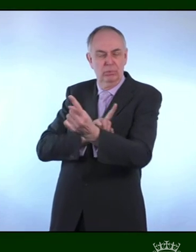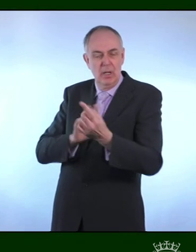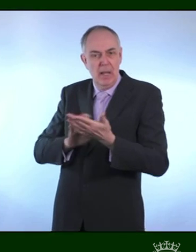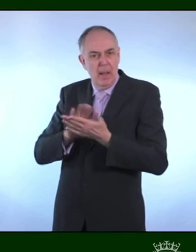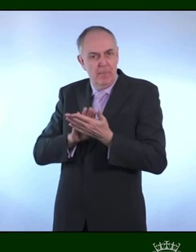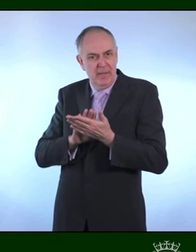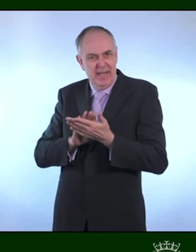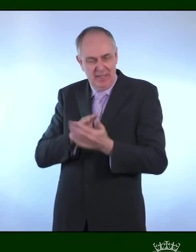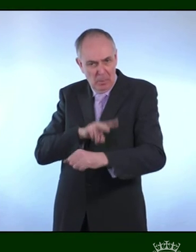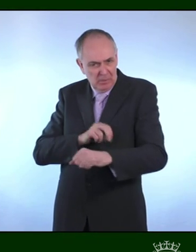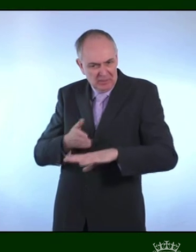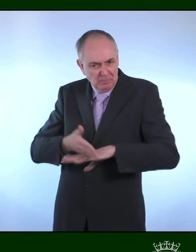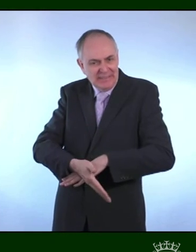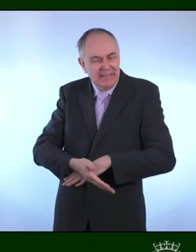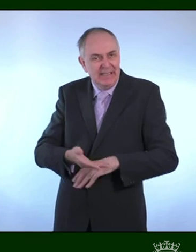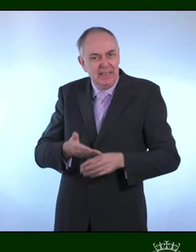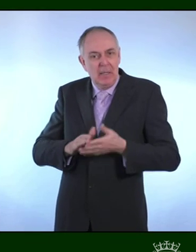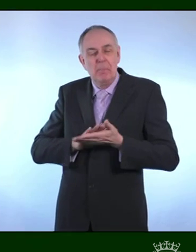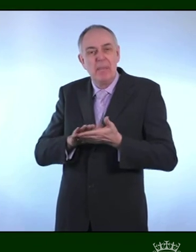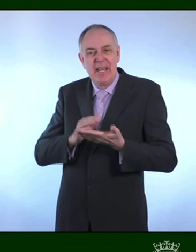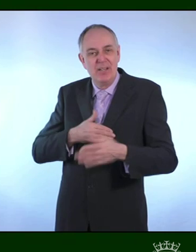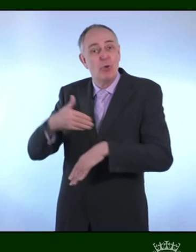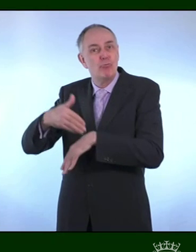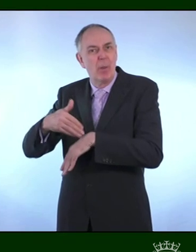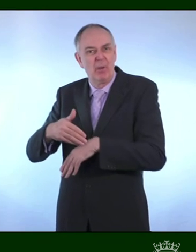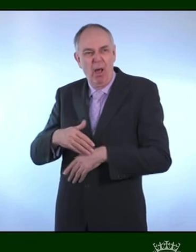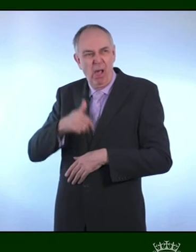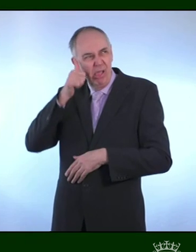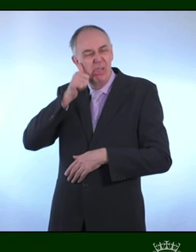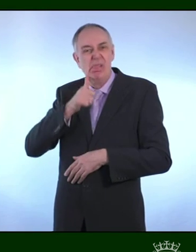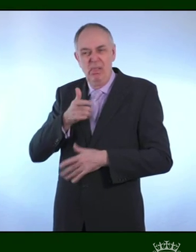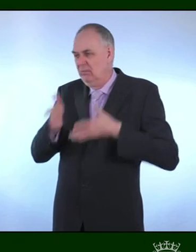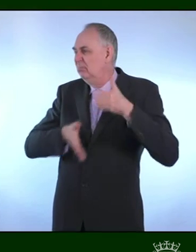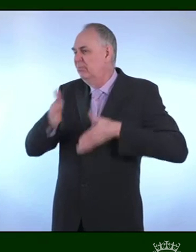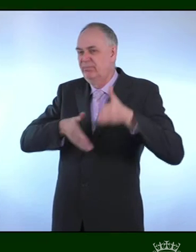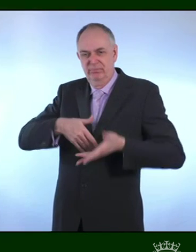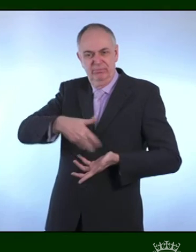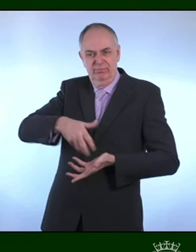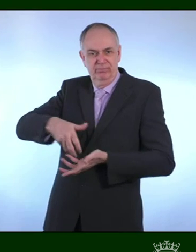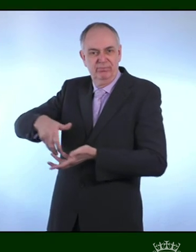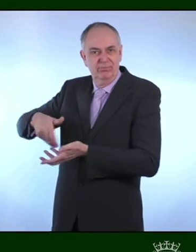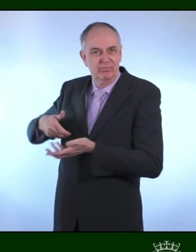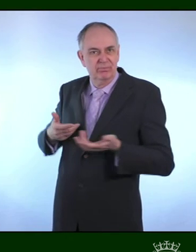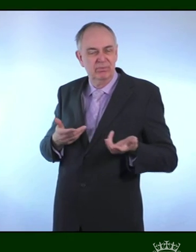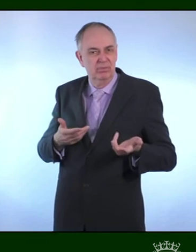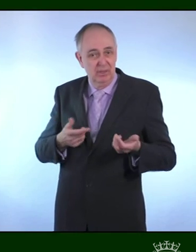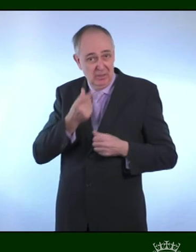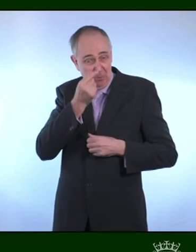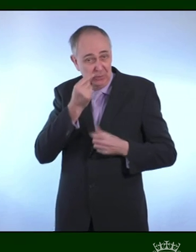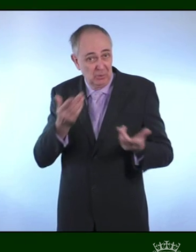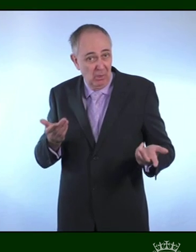My concern is that certain criminal elements might look to exploit this moment of national emergency to push their own insidious agenda.